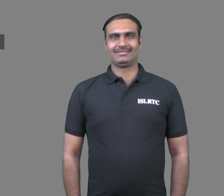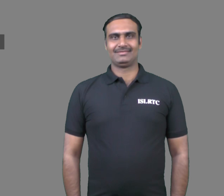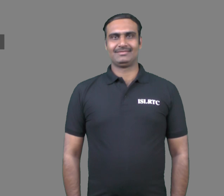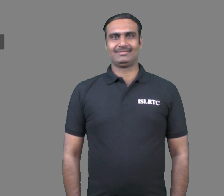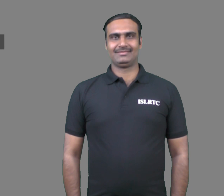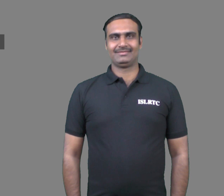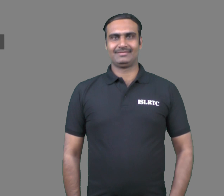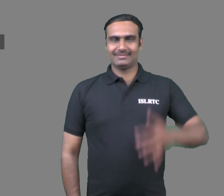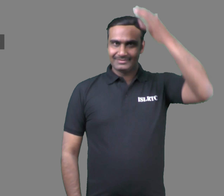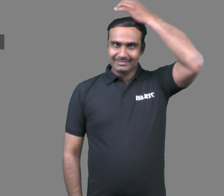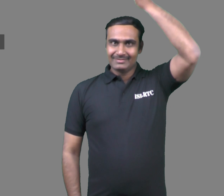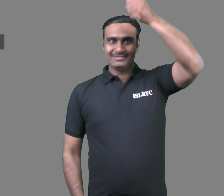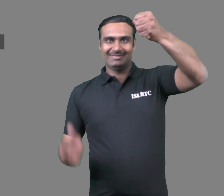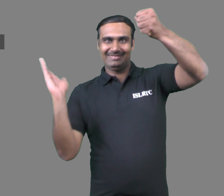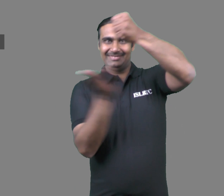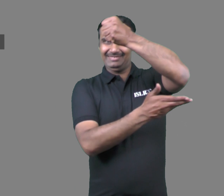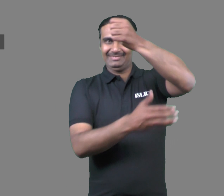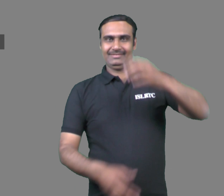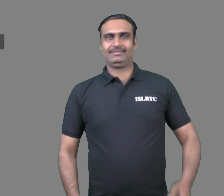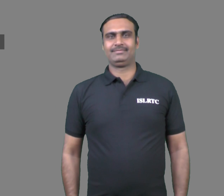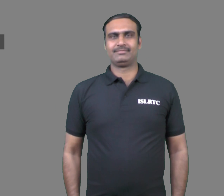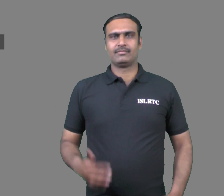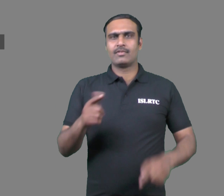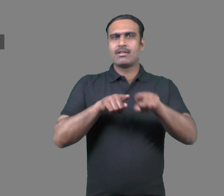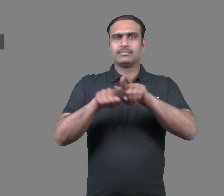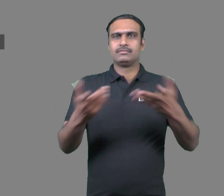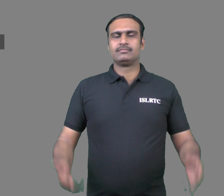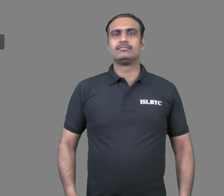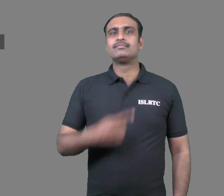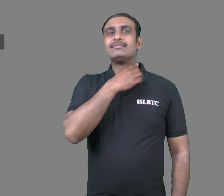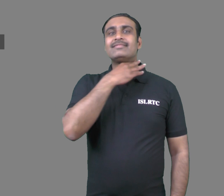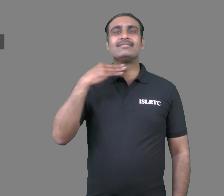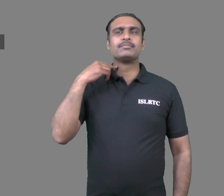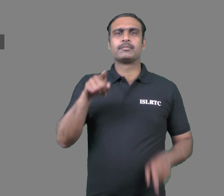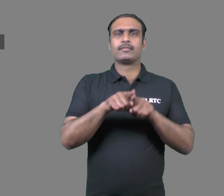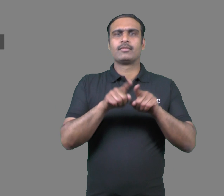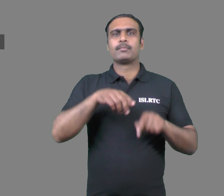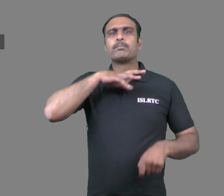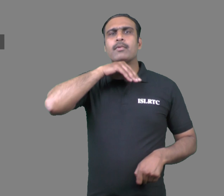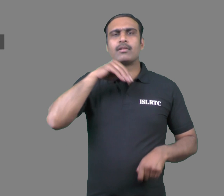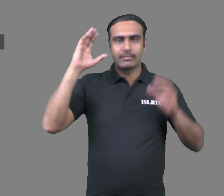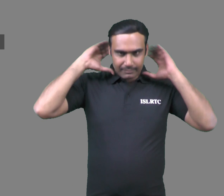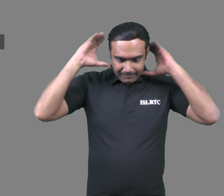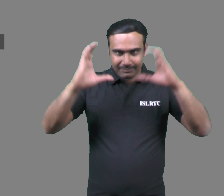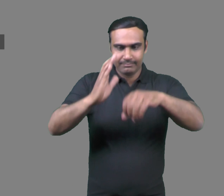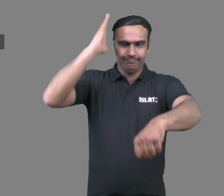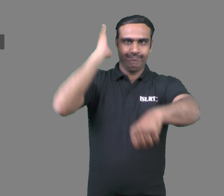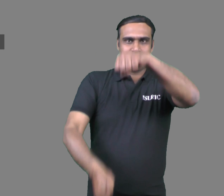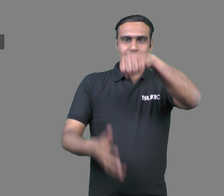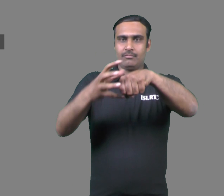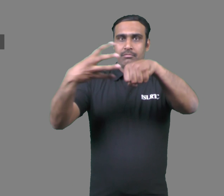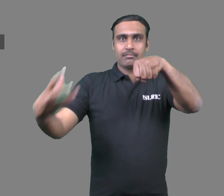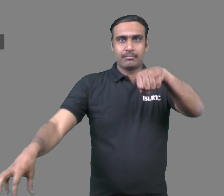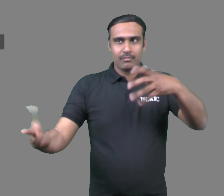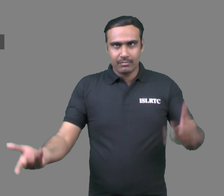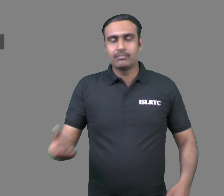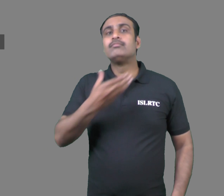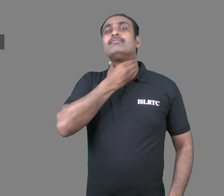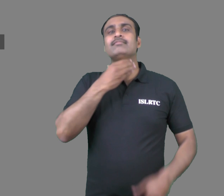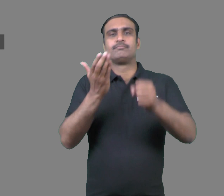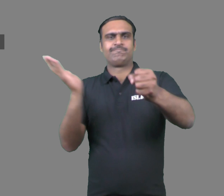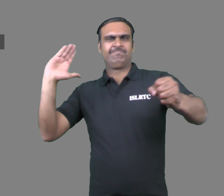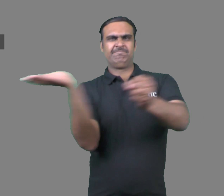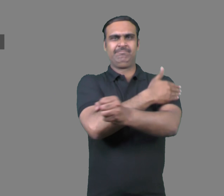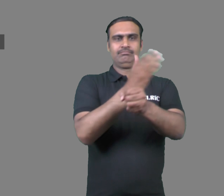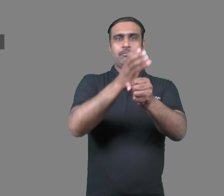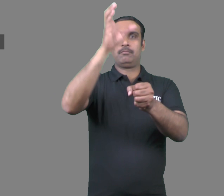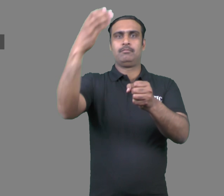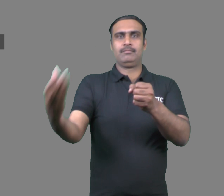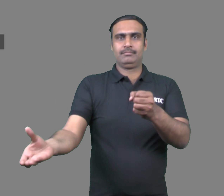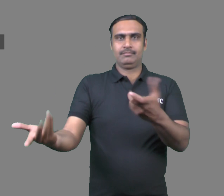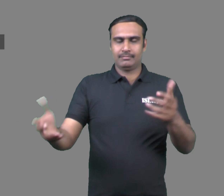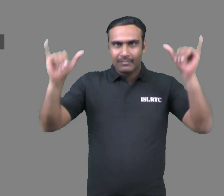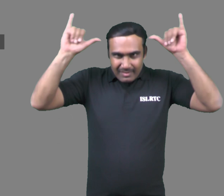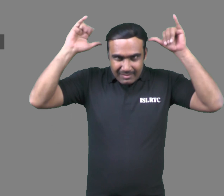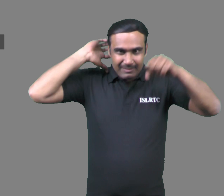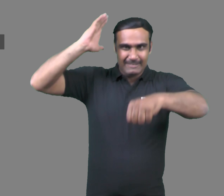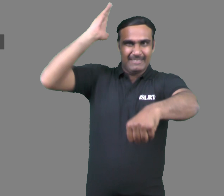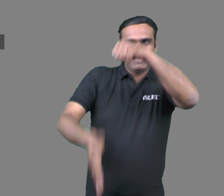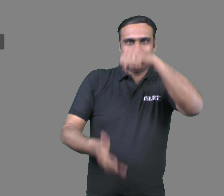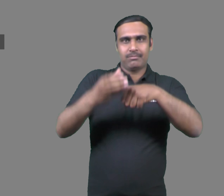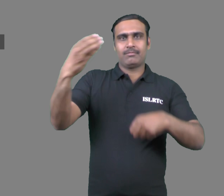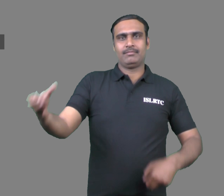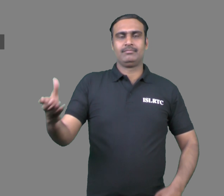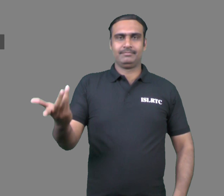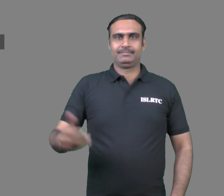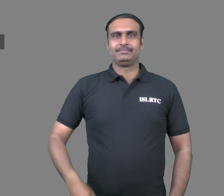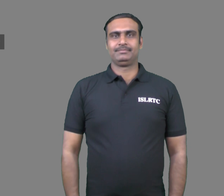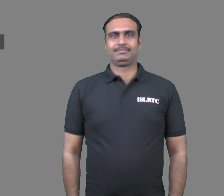Decapitate